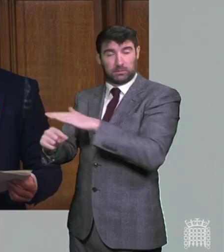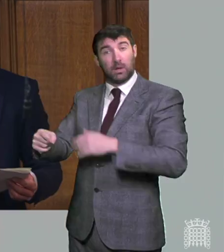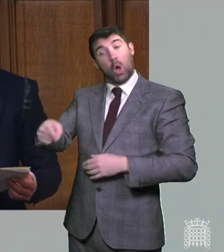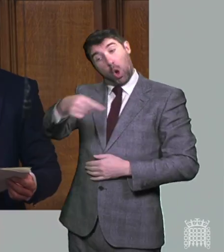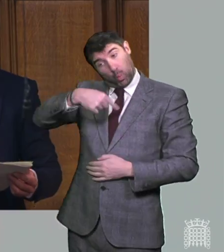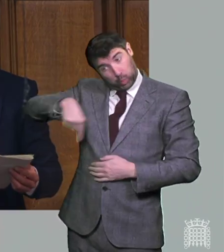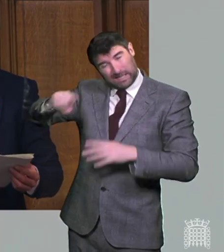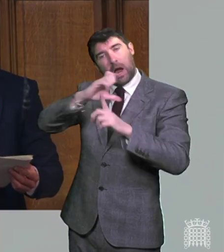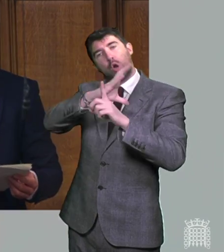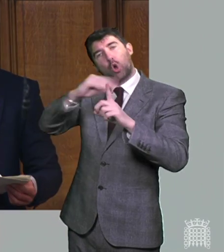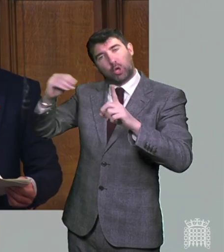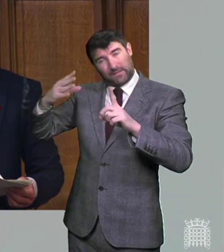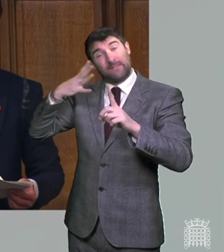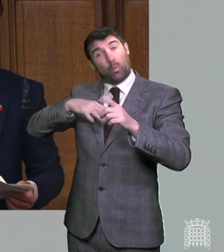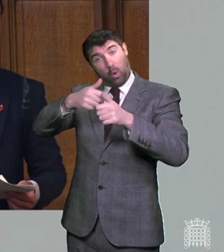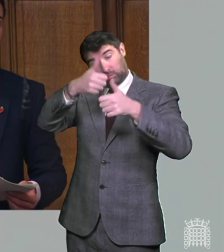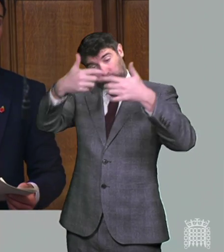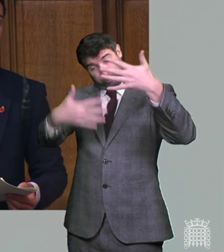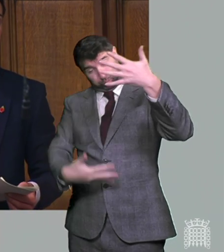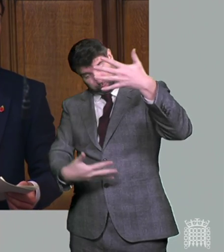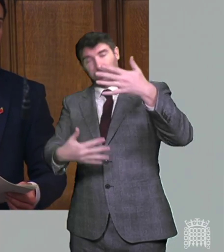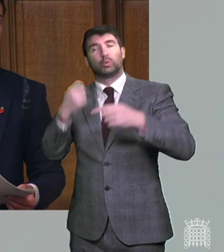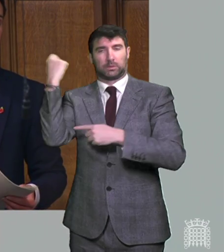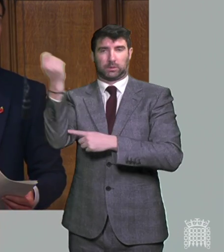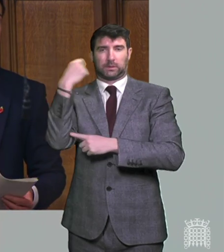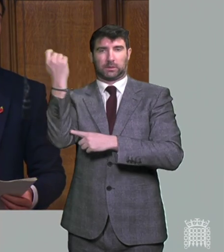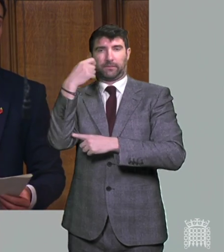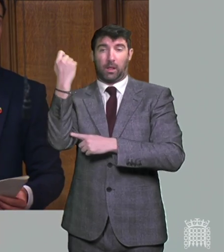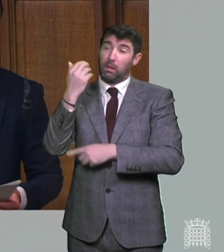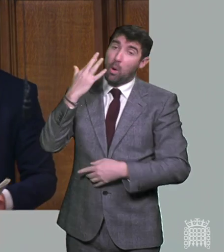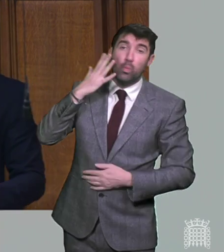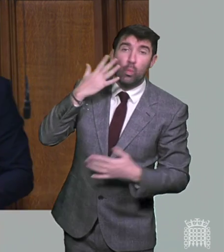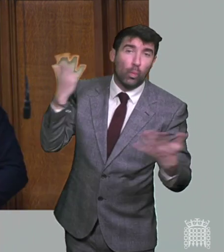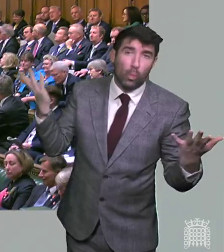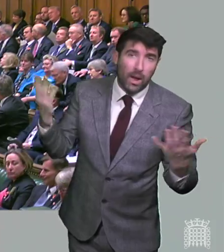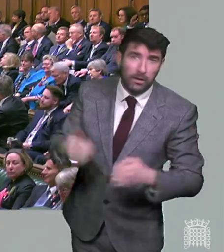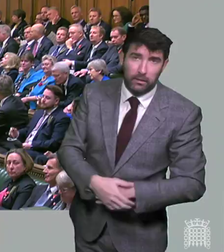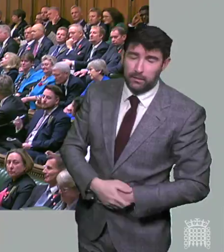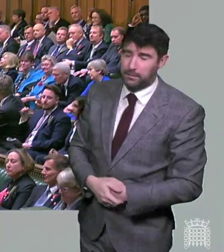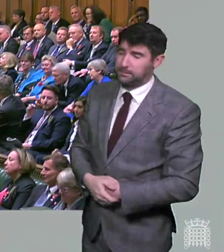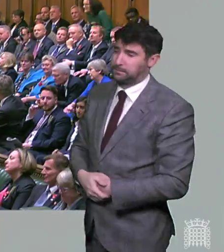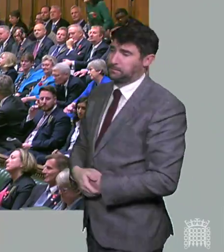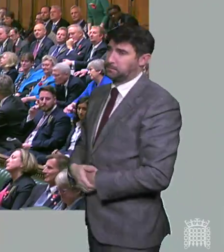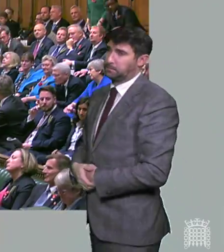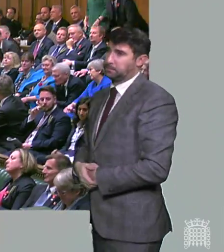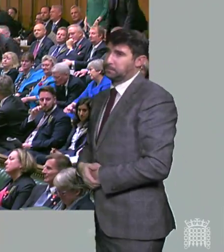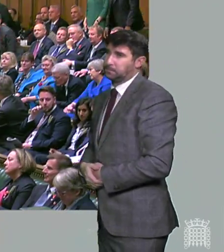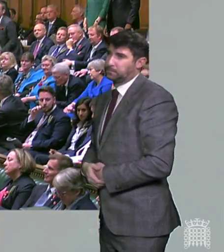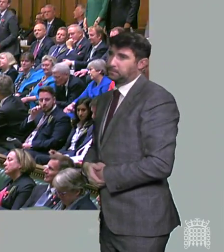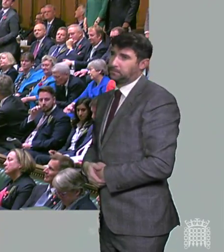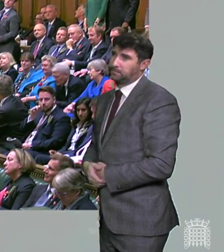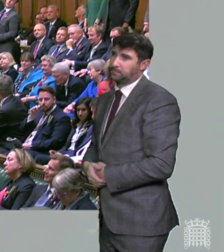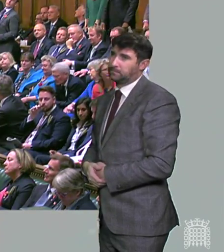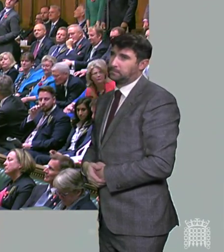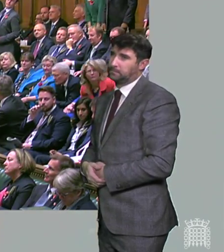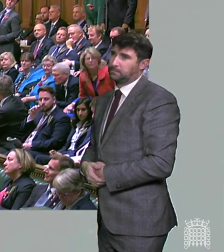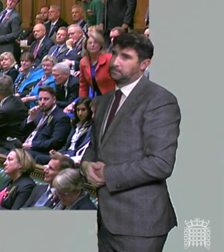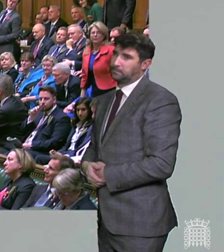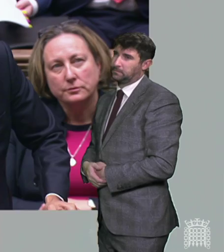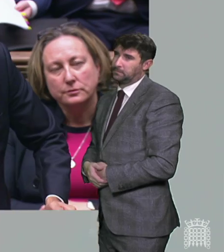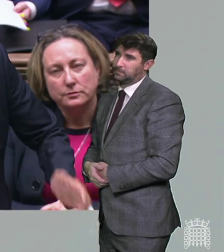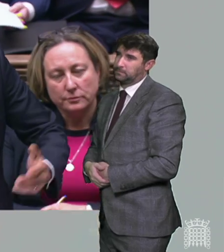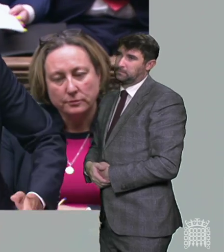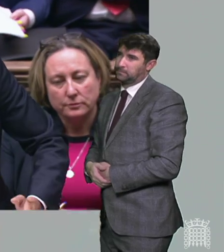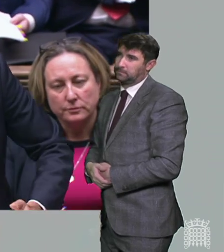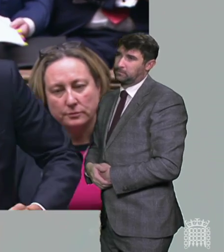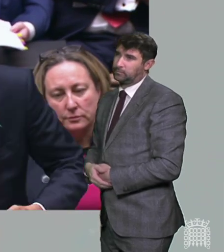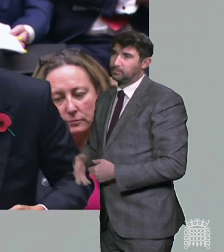When can we expect the firm action that the British people are demanding?